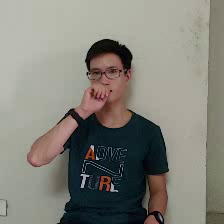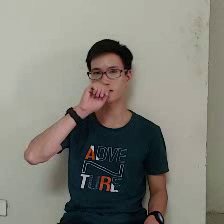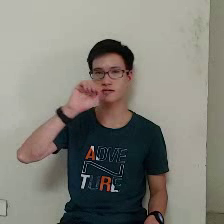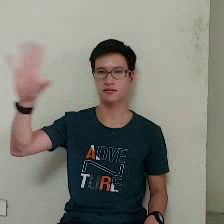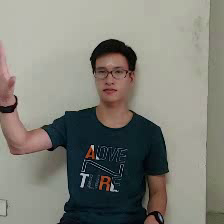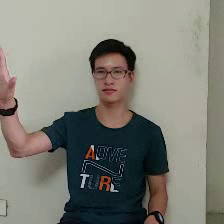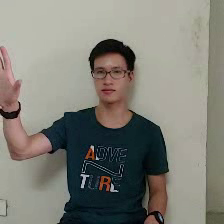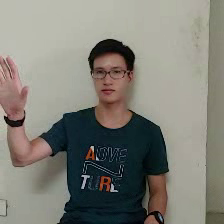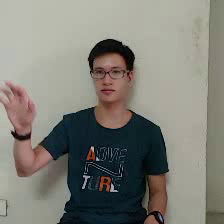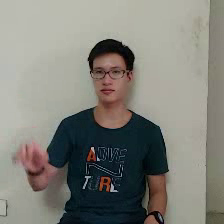Khai báo